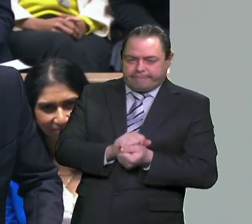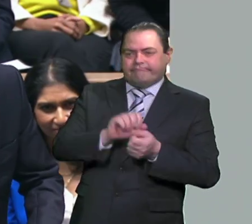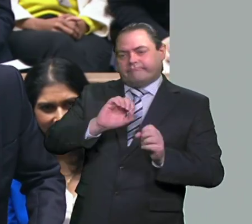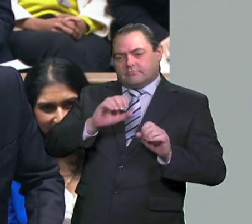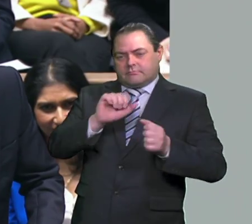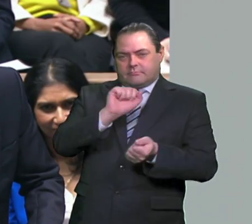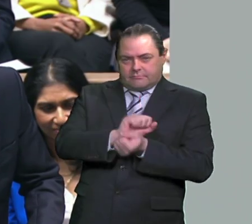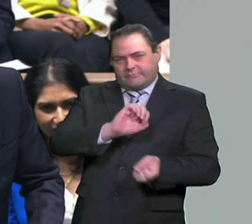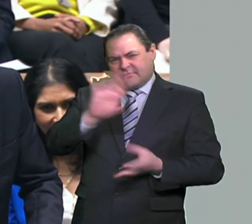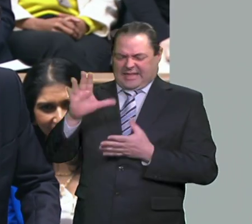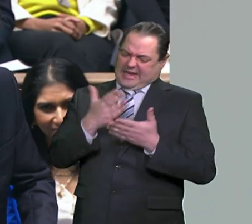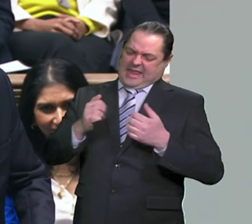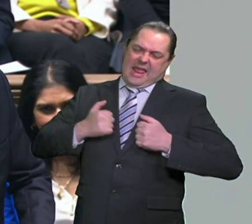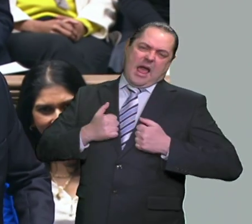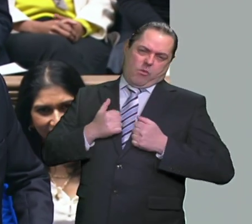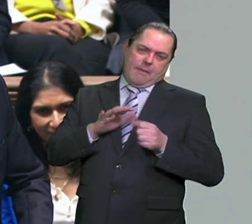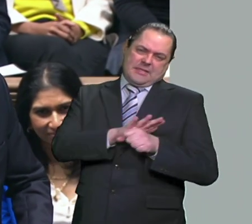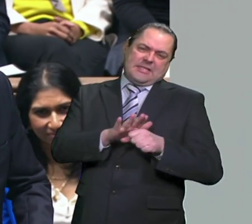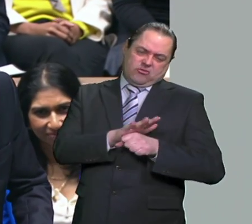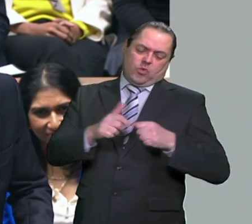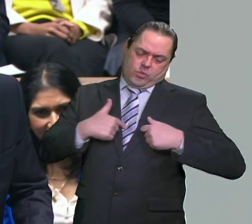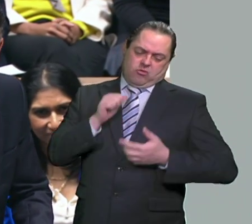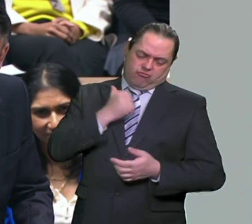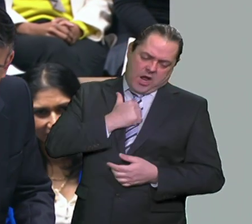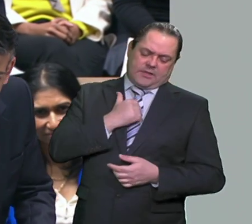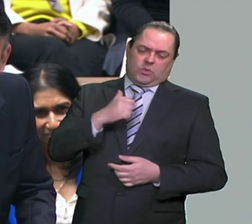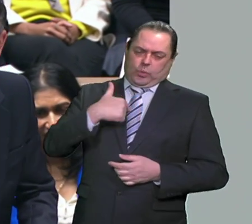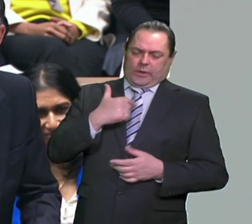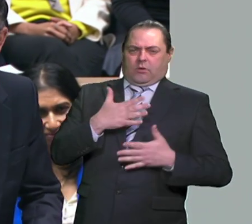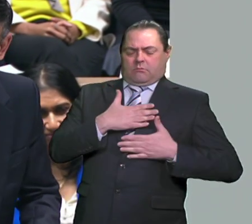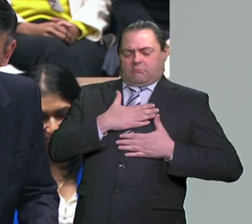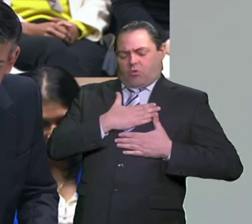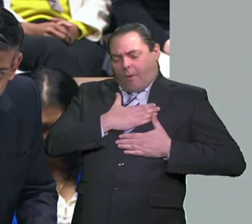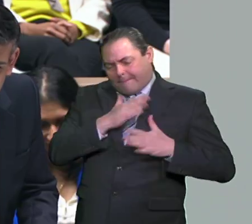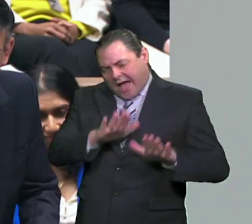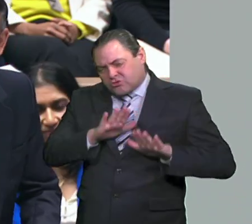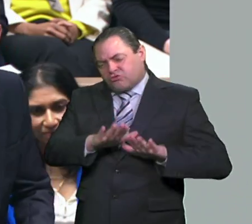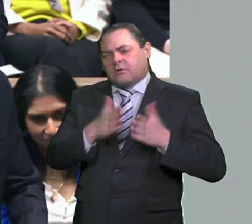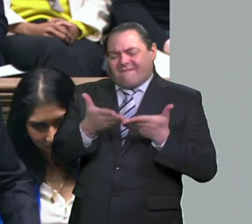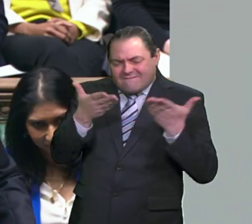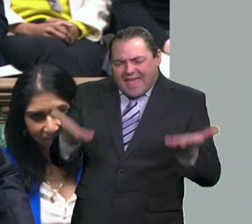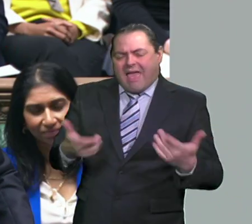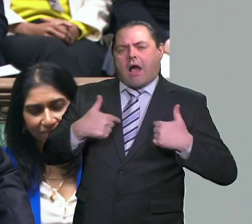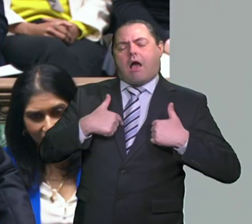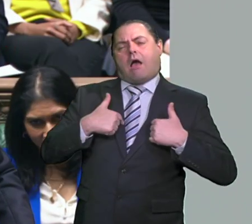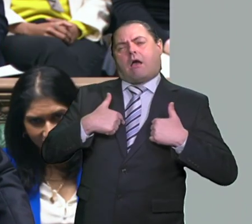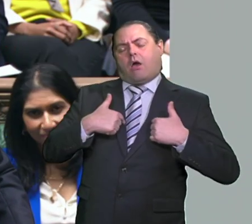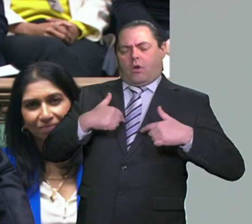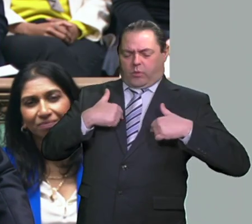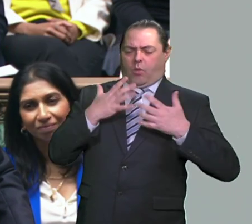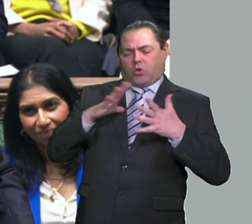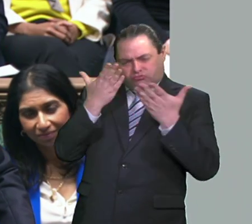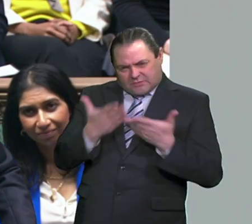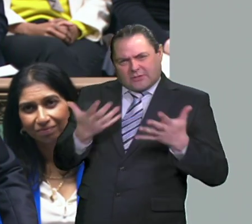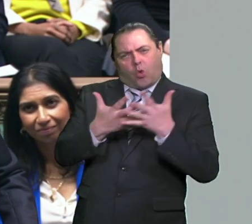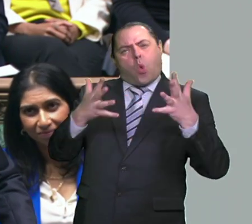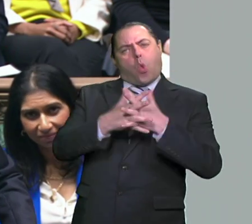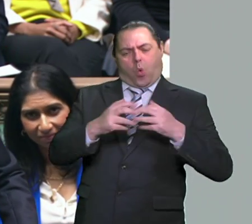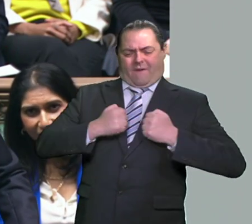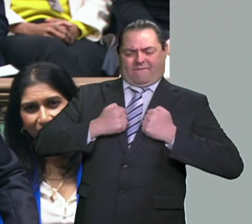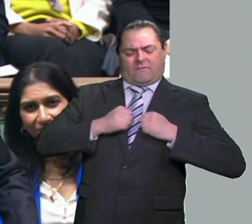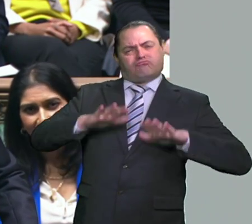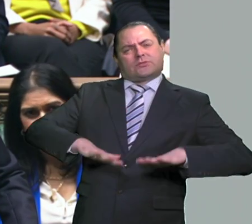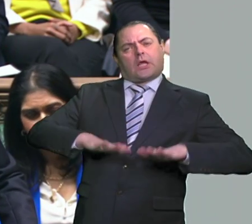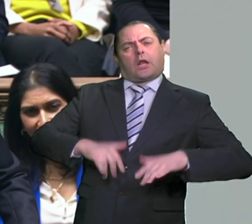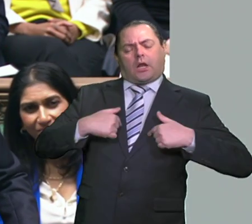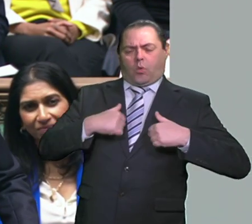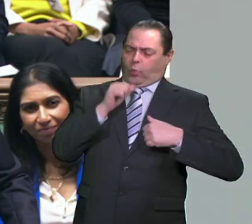It is clear what we stand for. We are doing what is right: we are acting with compassion, we are acting with fairness and we are acting to respect the laws and borders of our country.